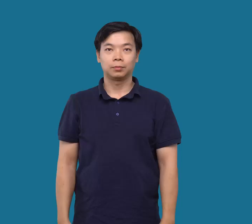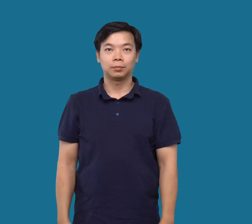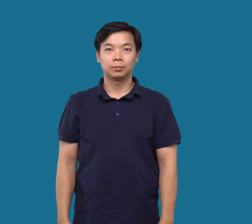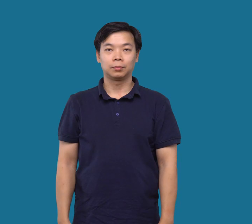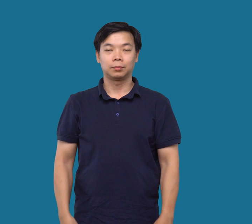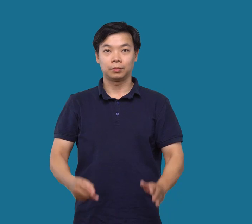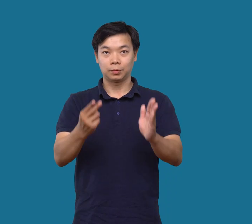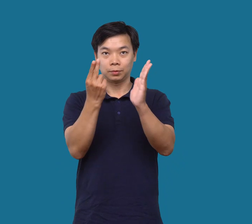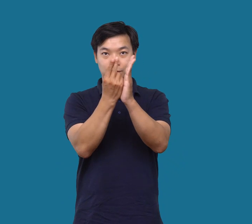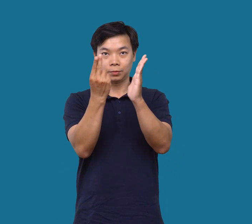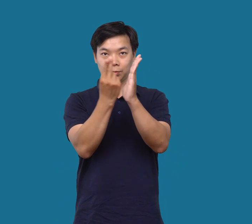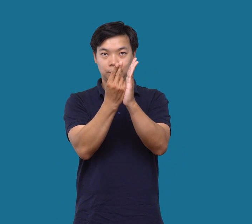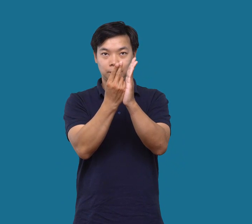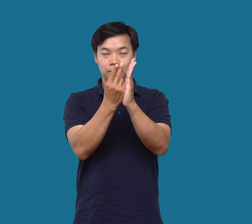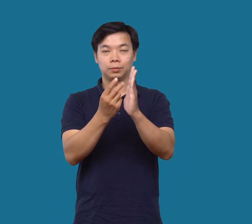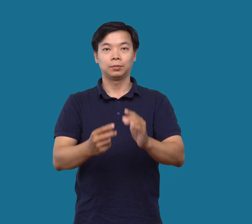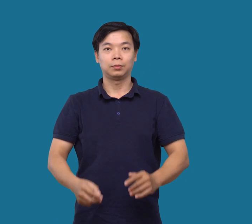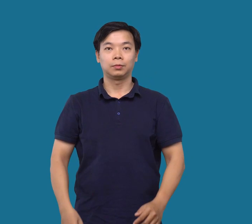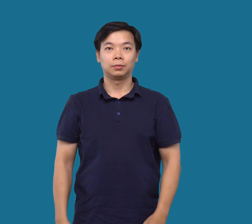nghệ thuật